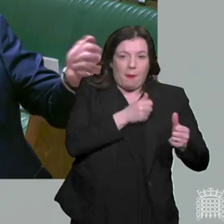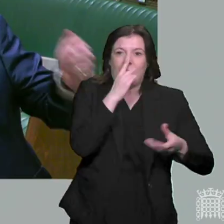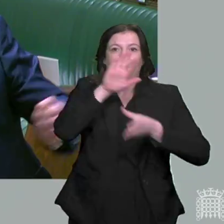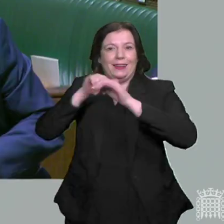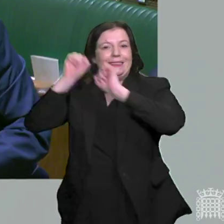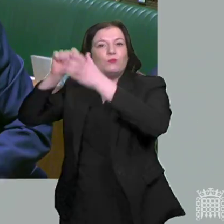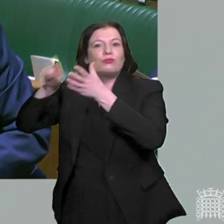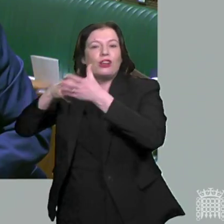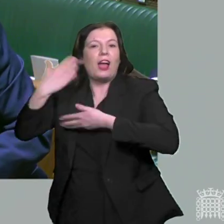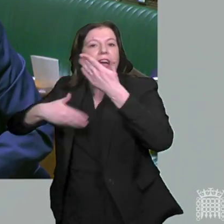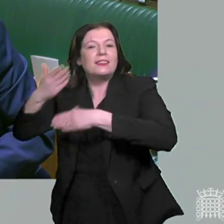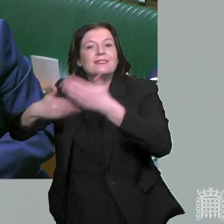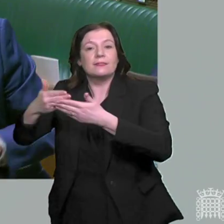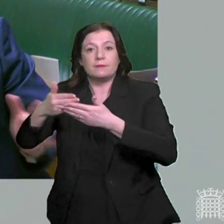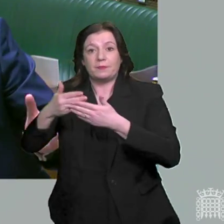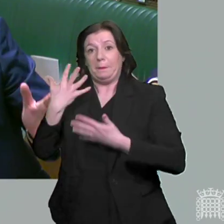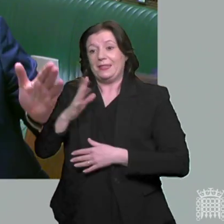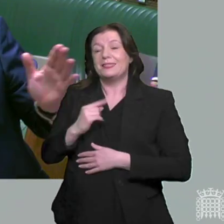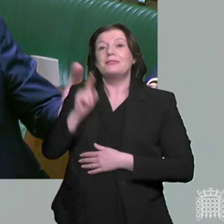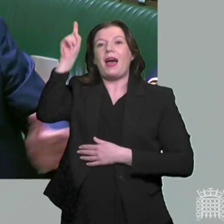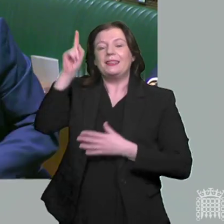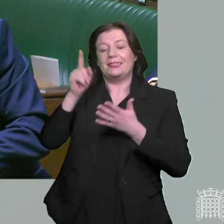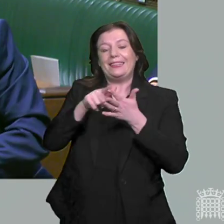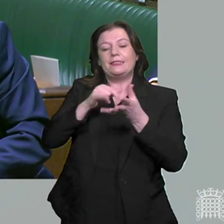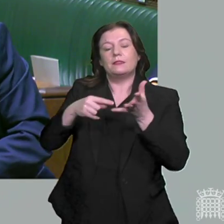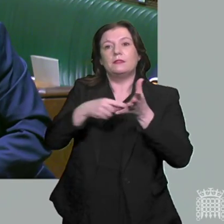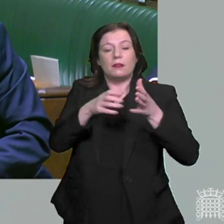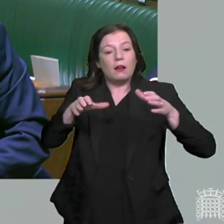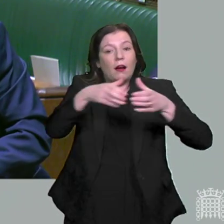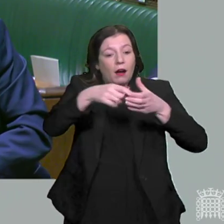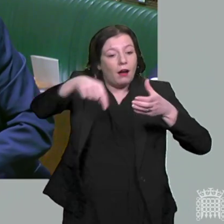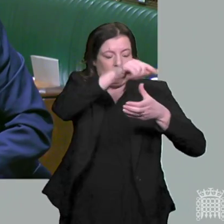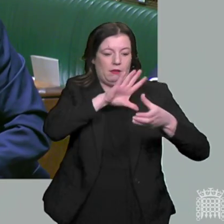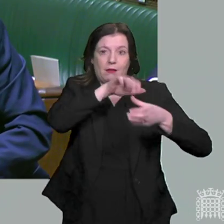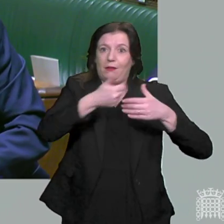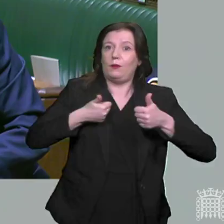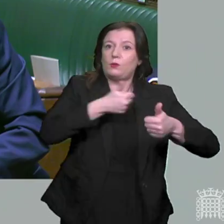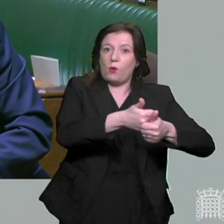On Friday, I visited Space East. We support the cluster it is a part of.